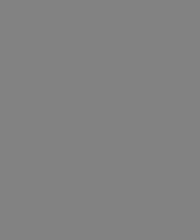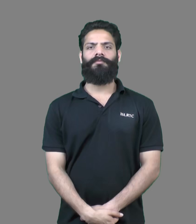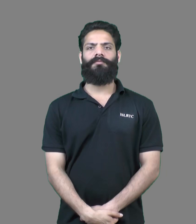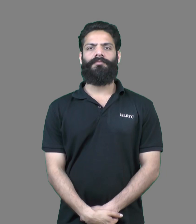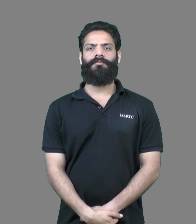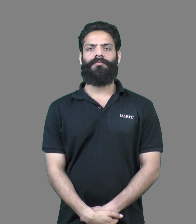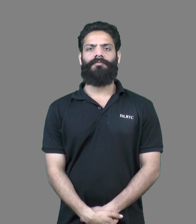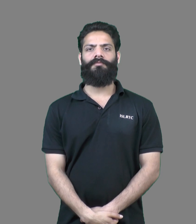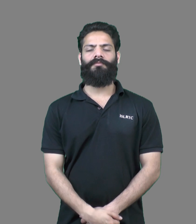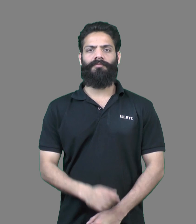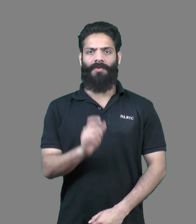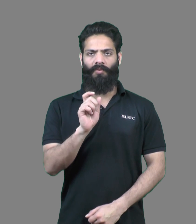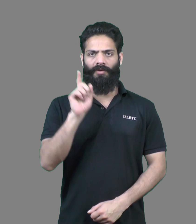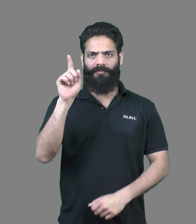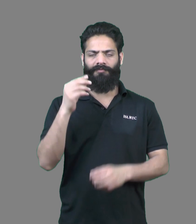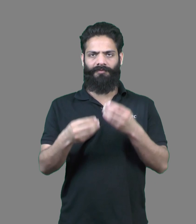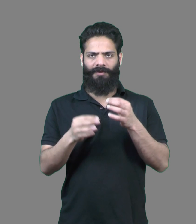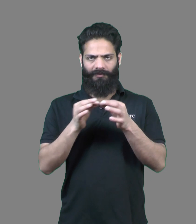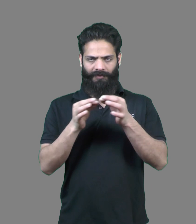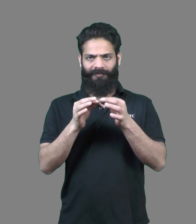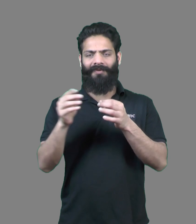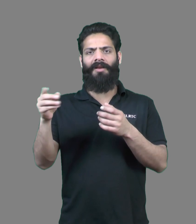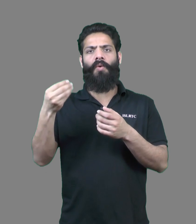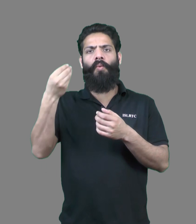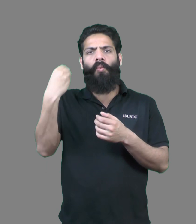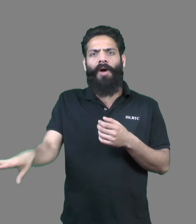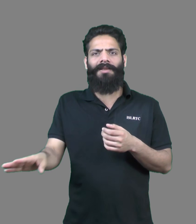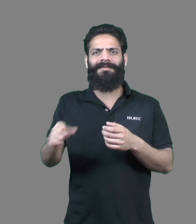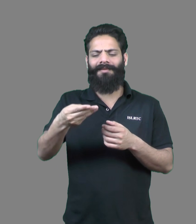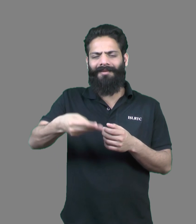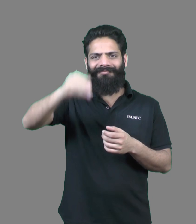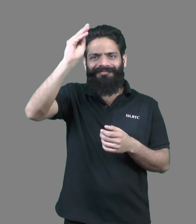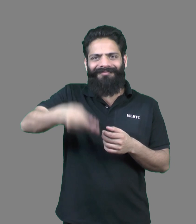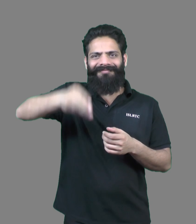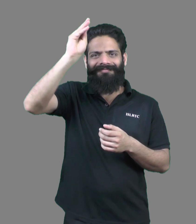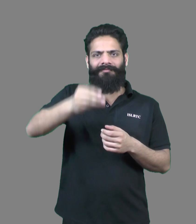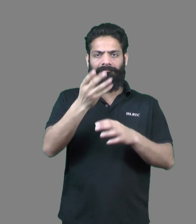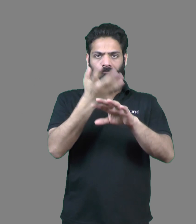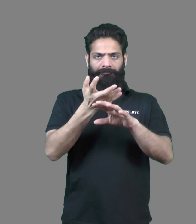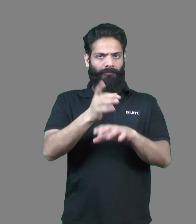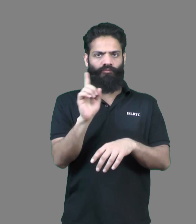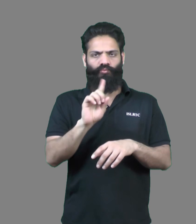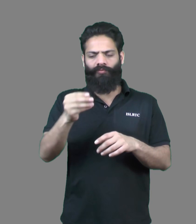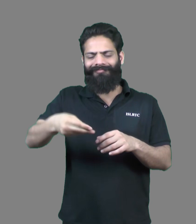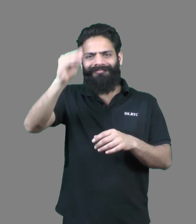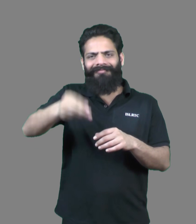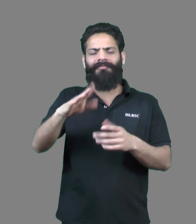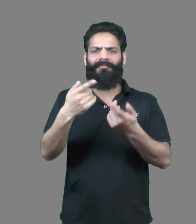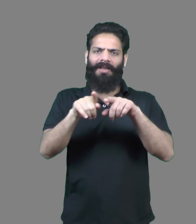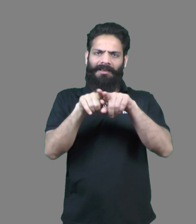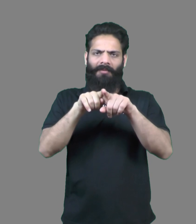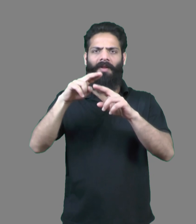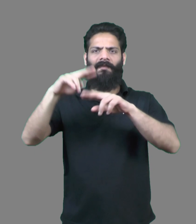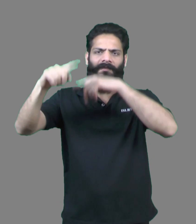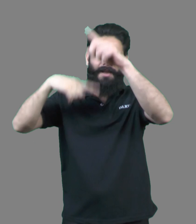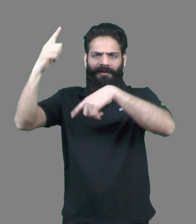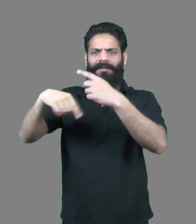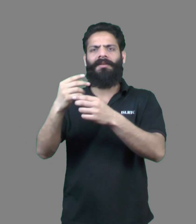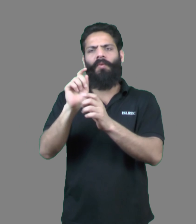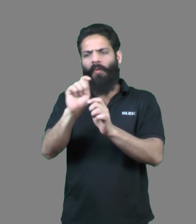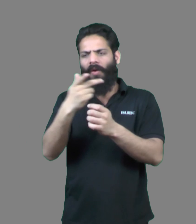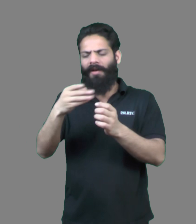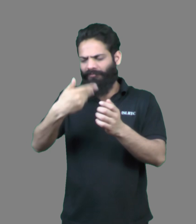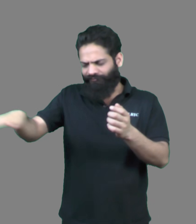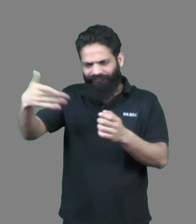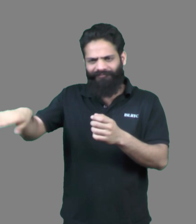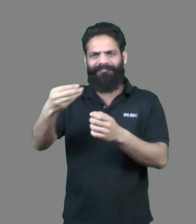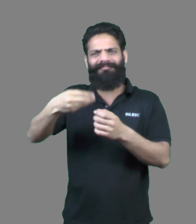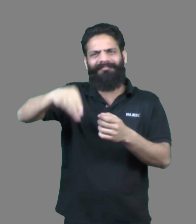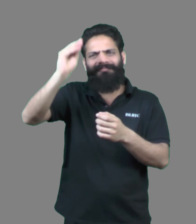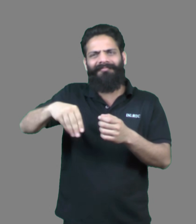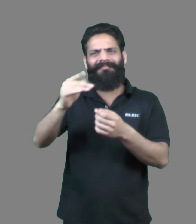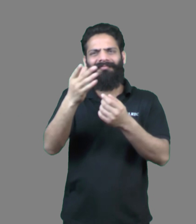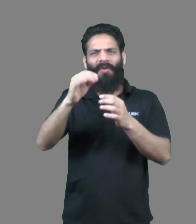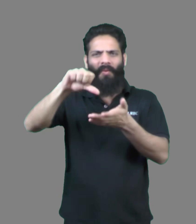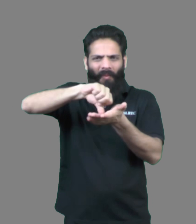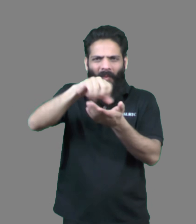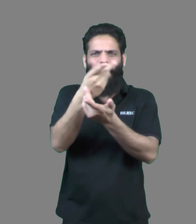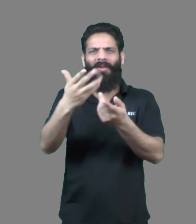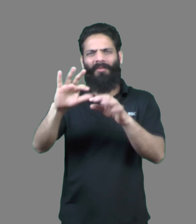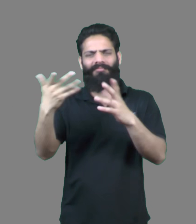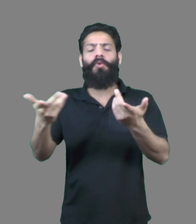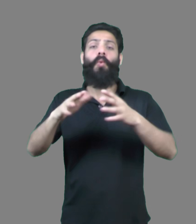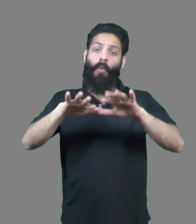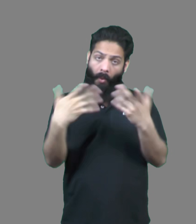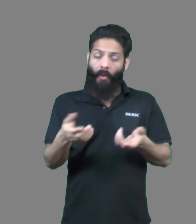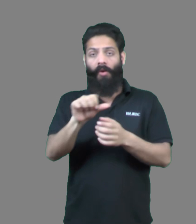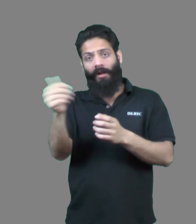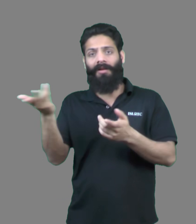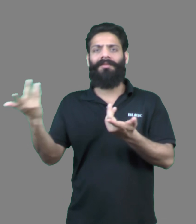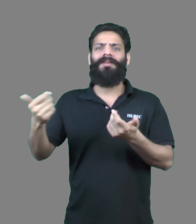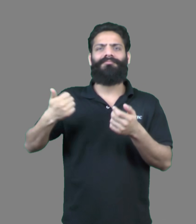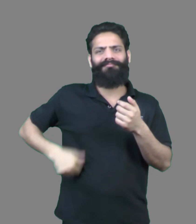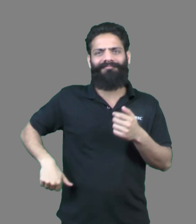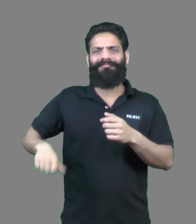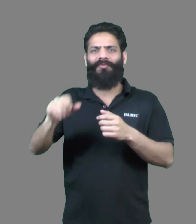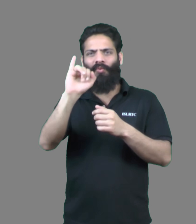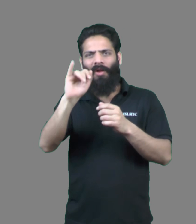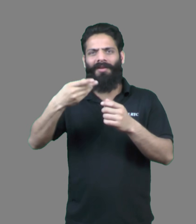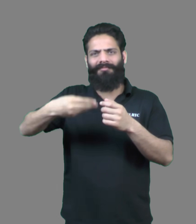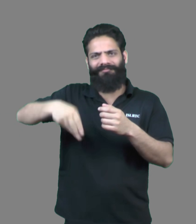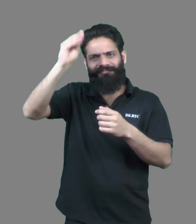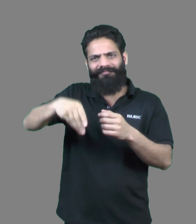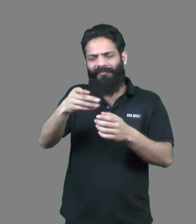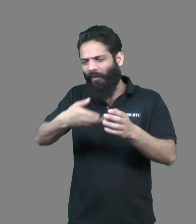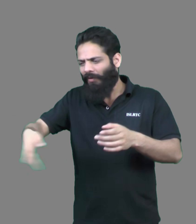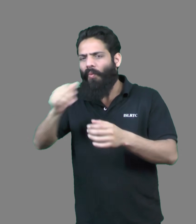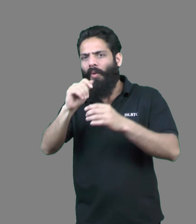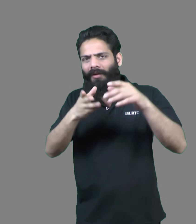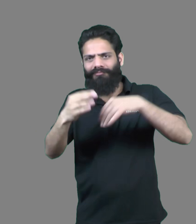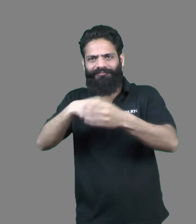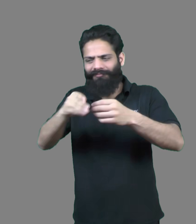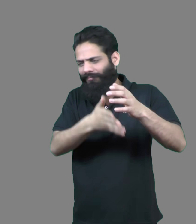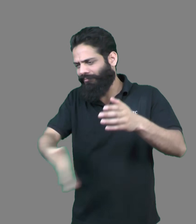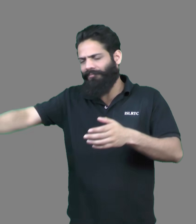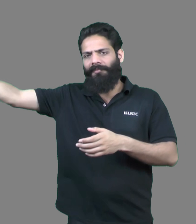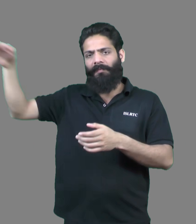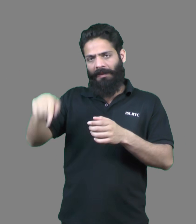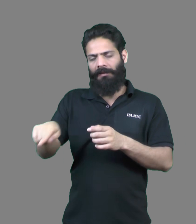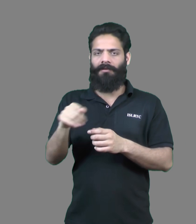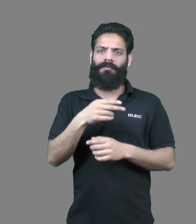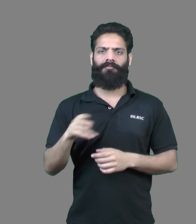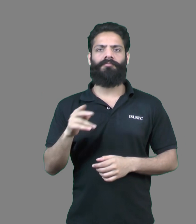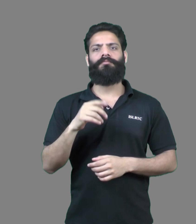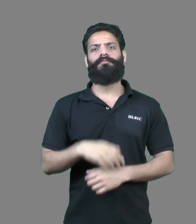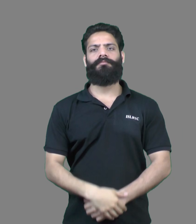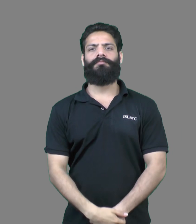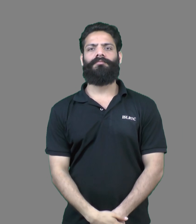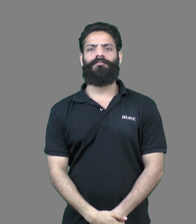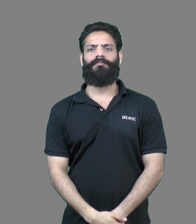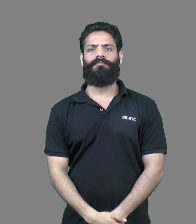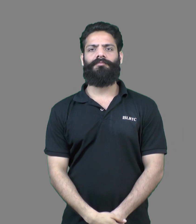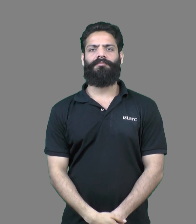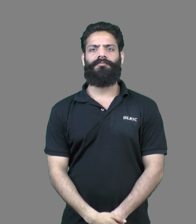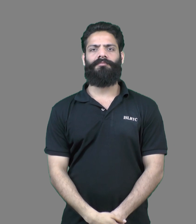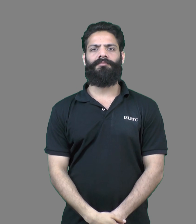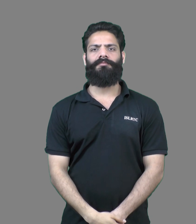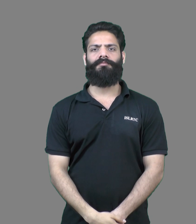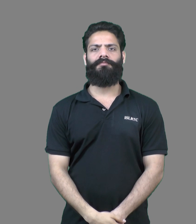Effluent